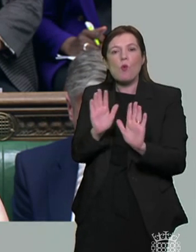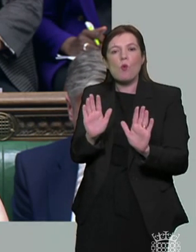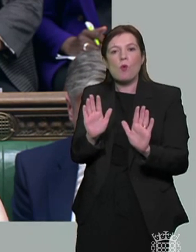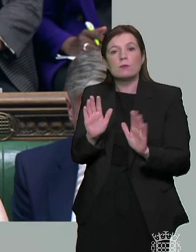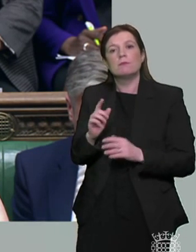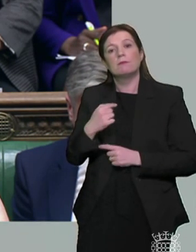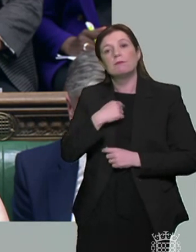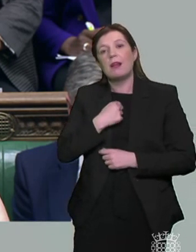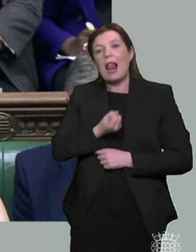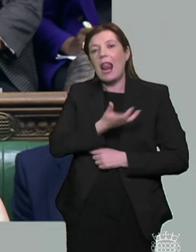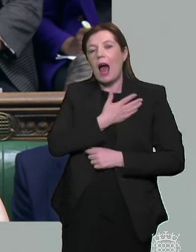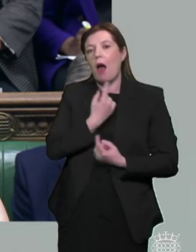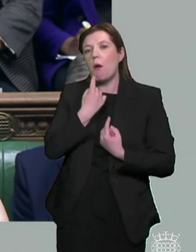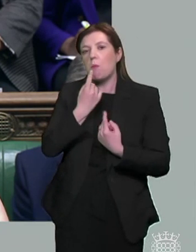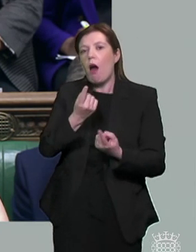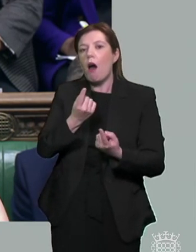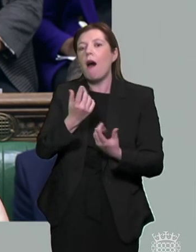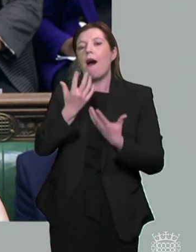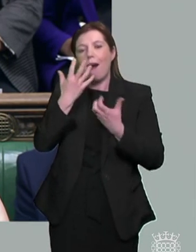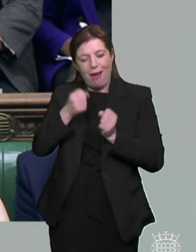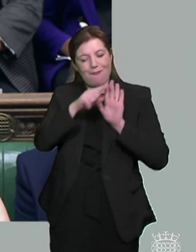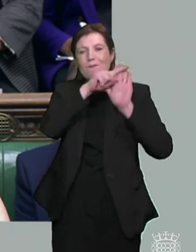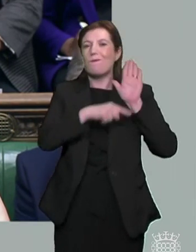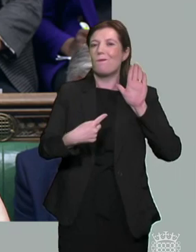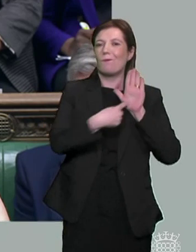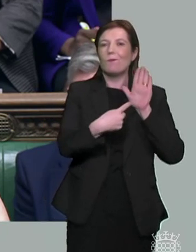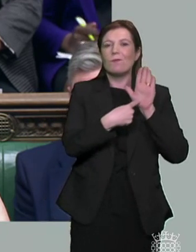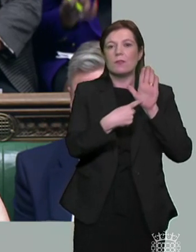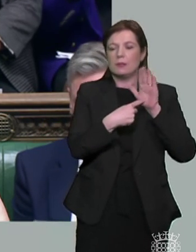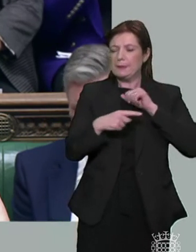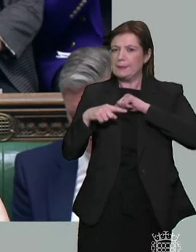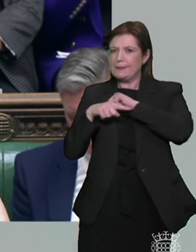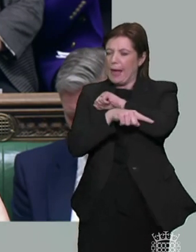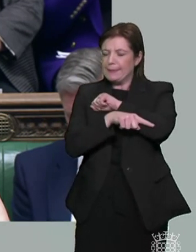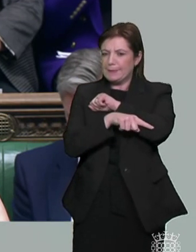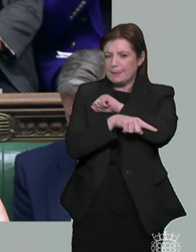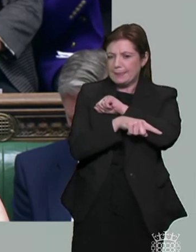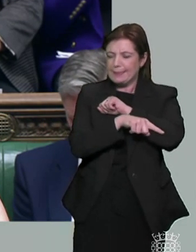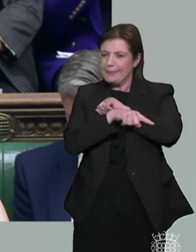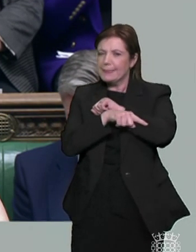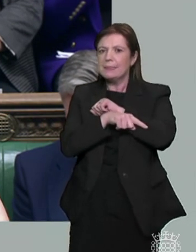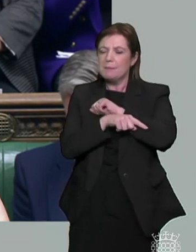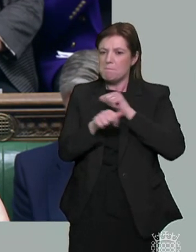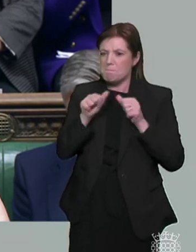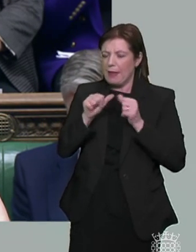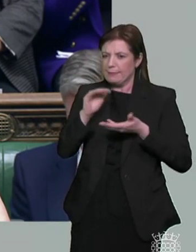That is why Labour has announced a tough set of fiscal rules to get our debt and our deficit down.